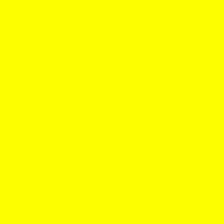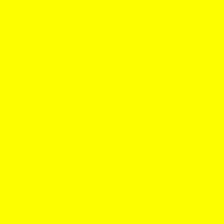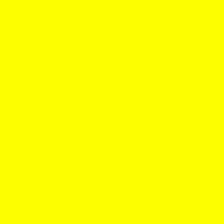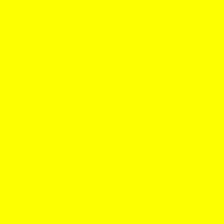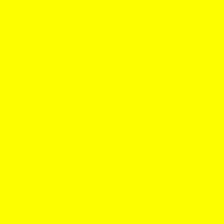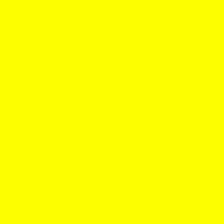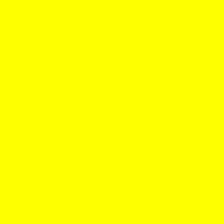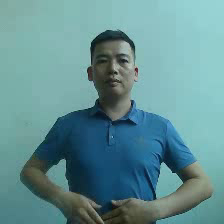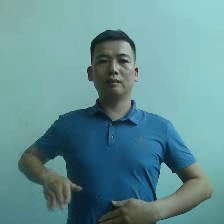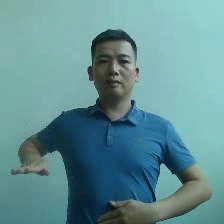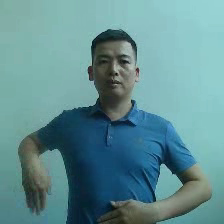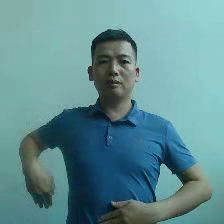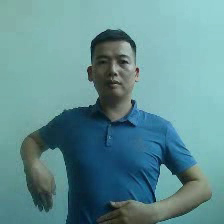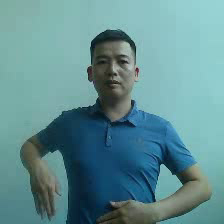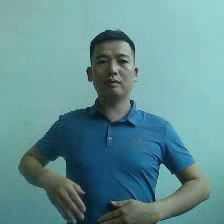Phía sau